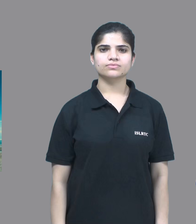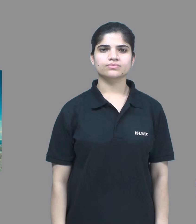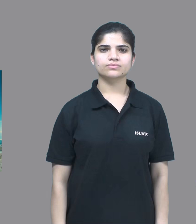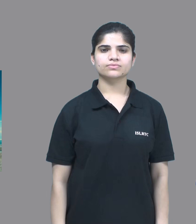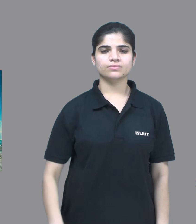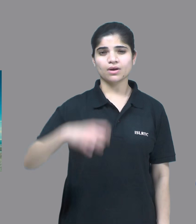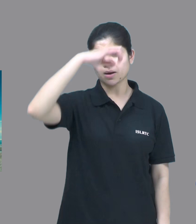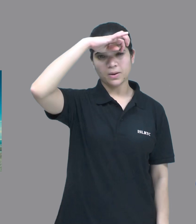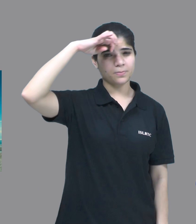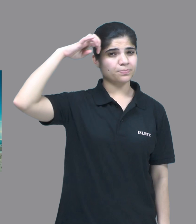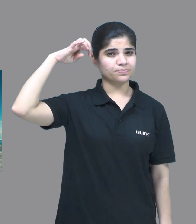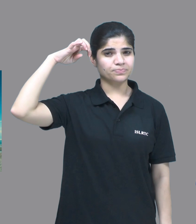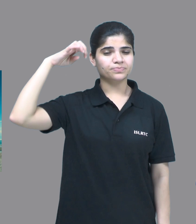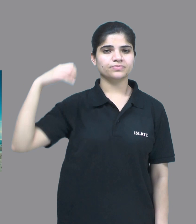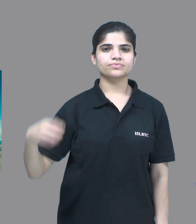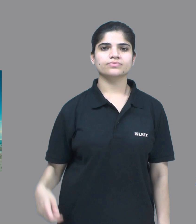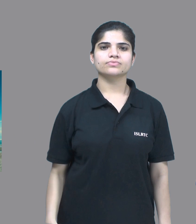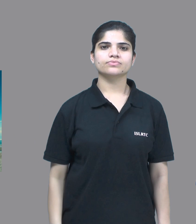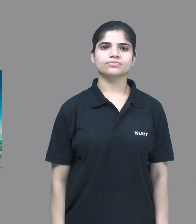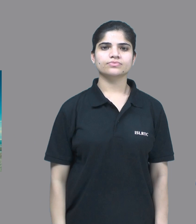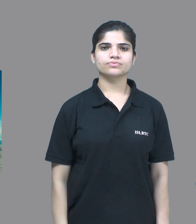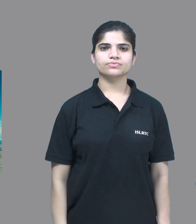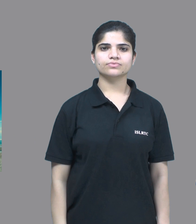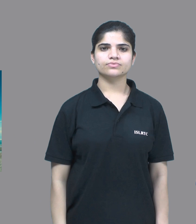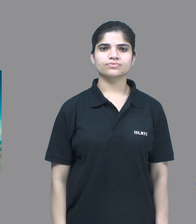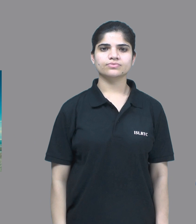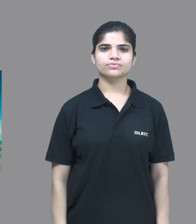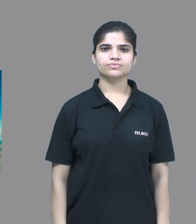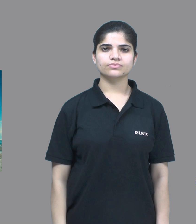Summer